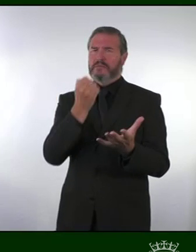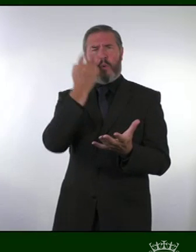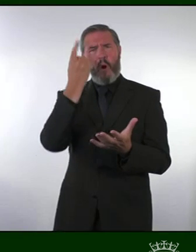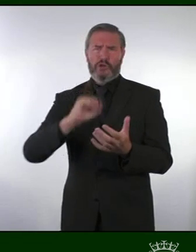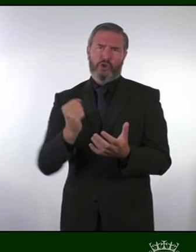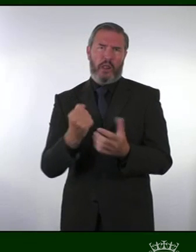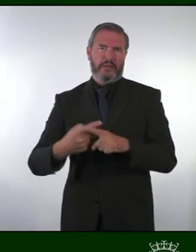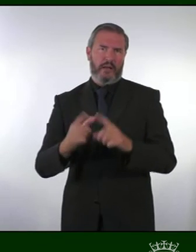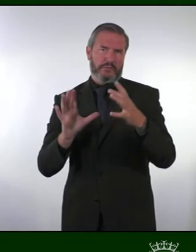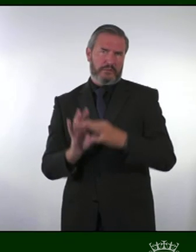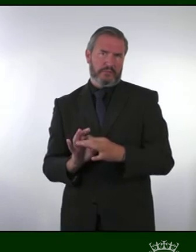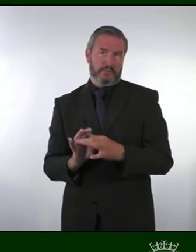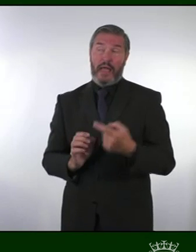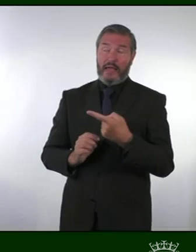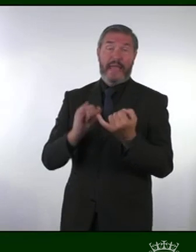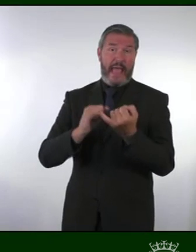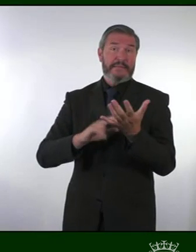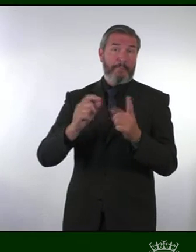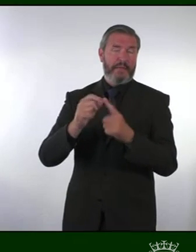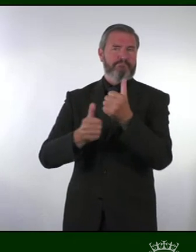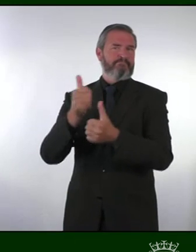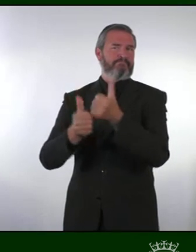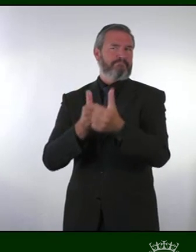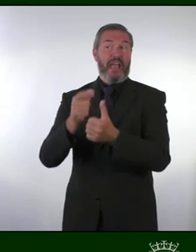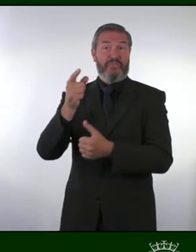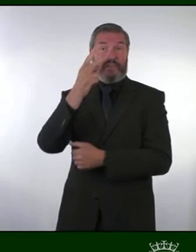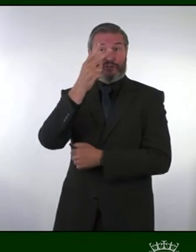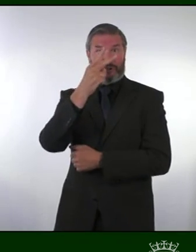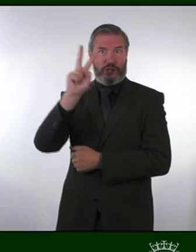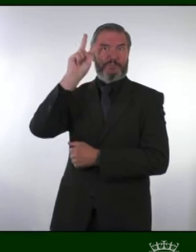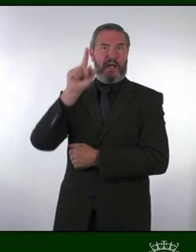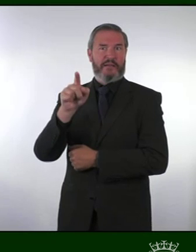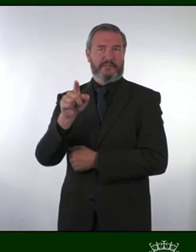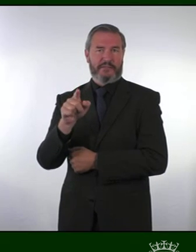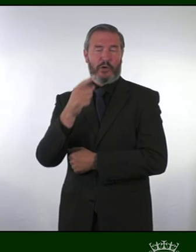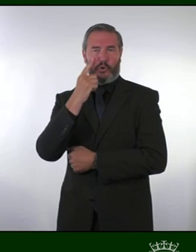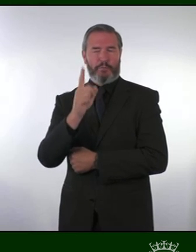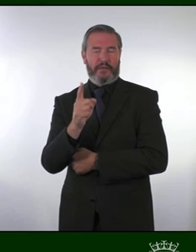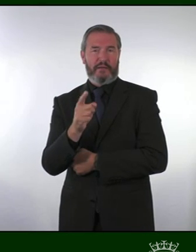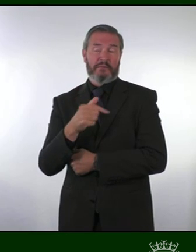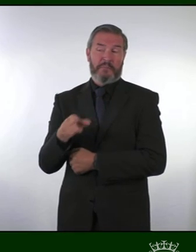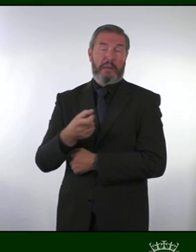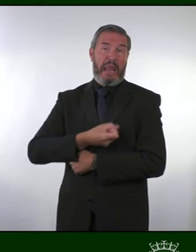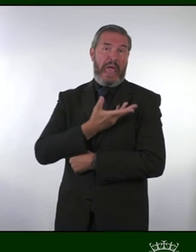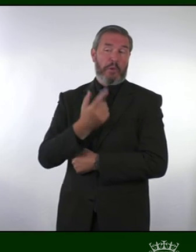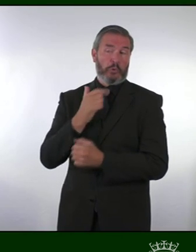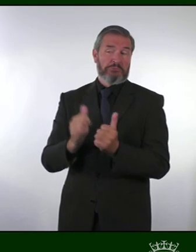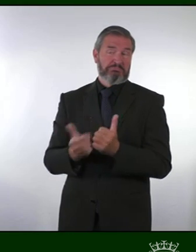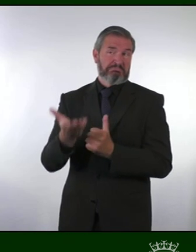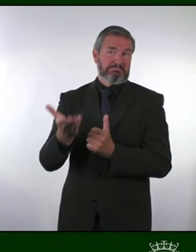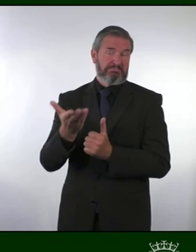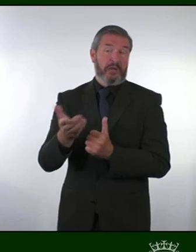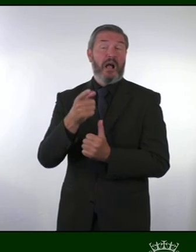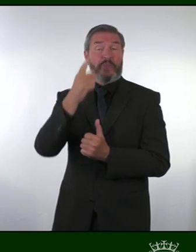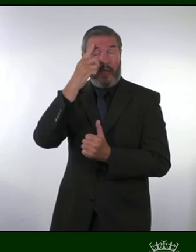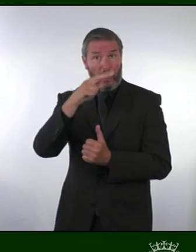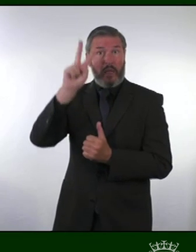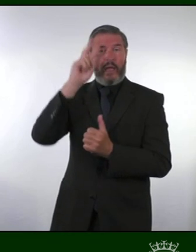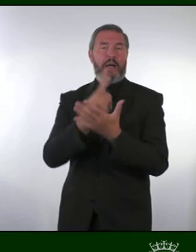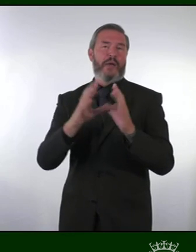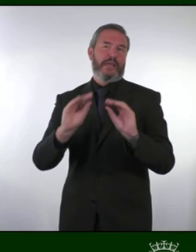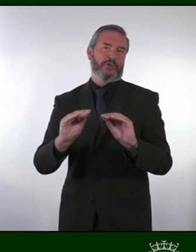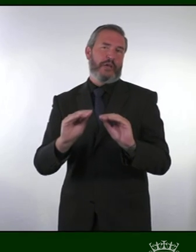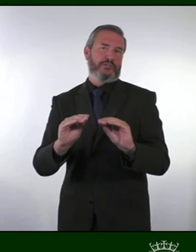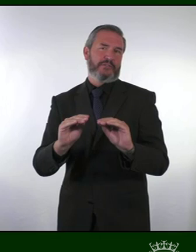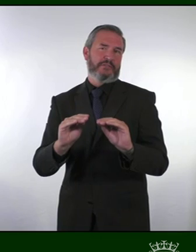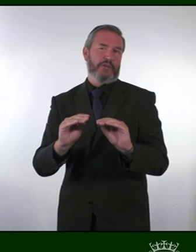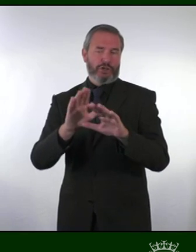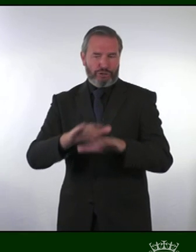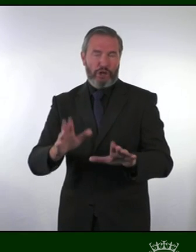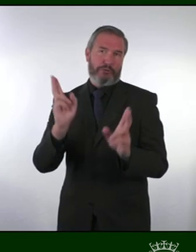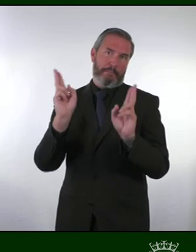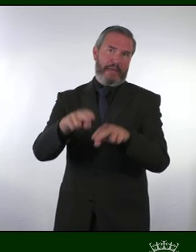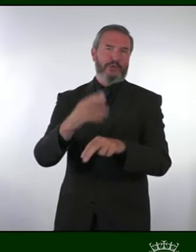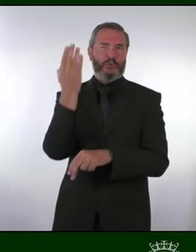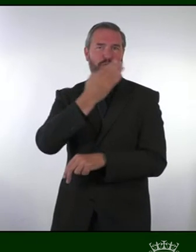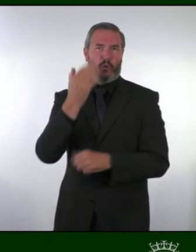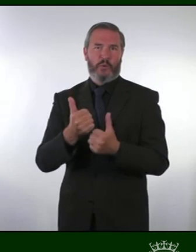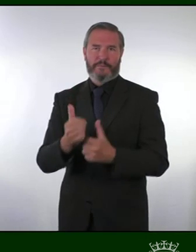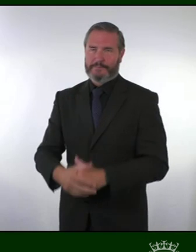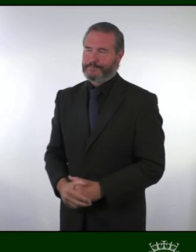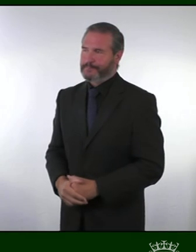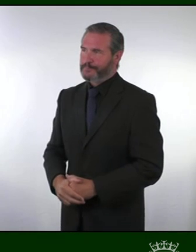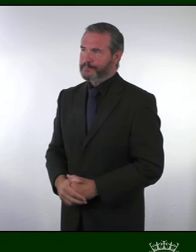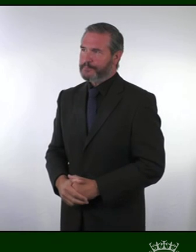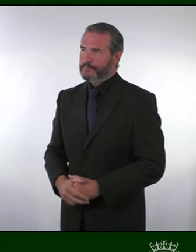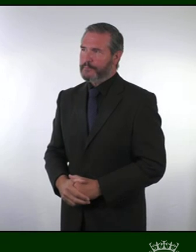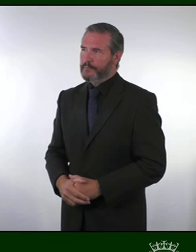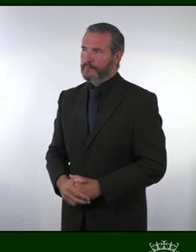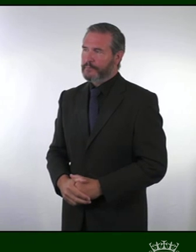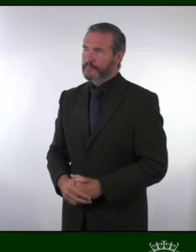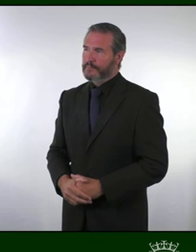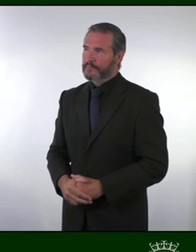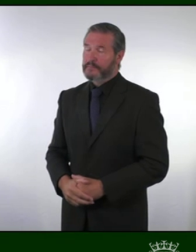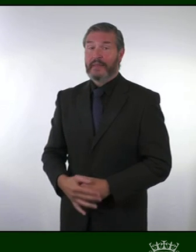I congratulate the SNP, by the way, on its U-turn—which could be copied with advantage by our friends on the Opposition Front Bench—on education and getting all kids into school.